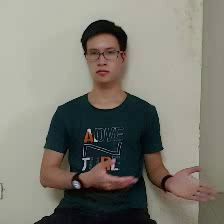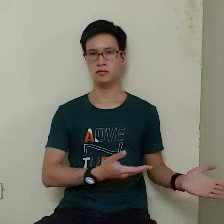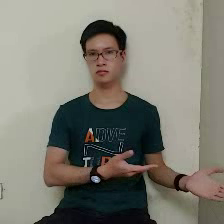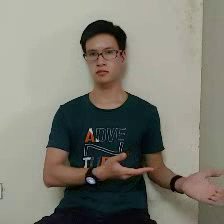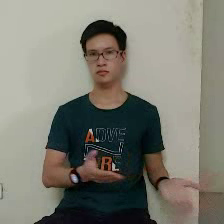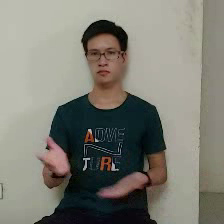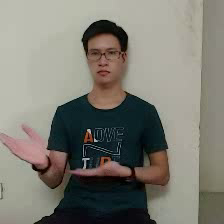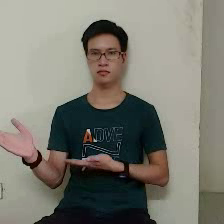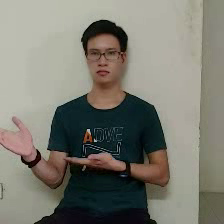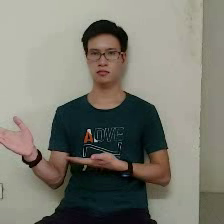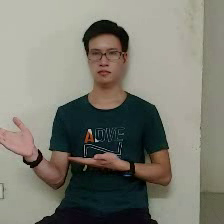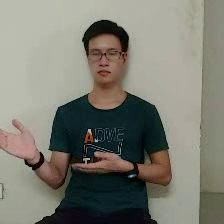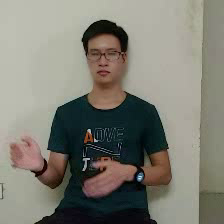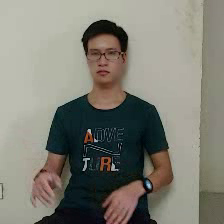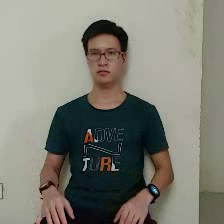Vâng lời